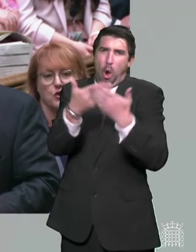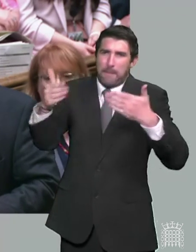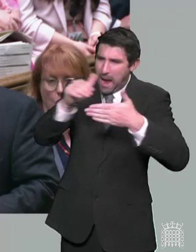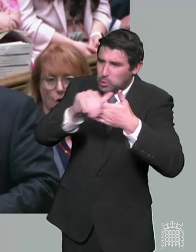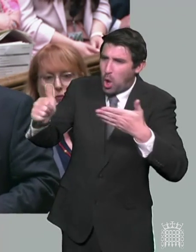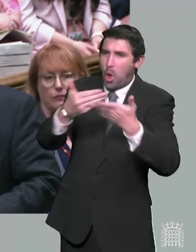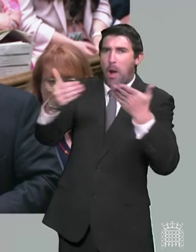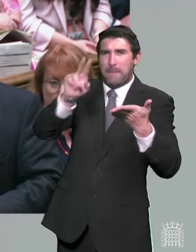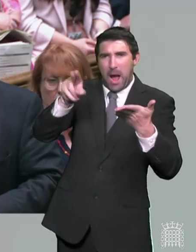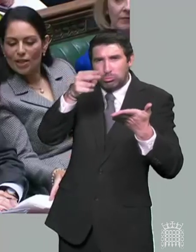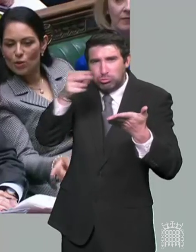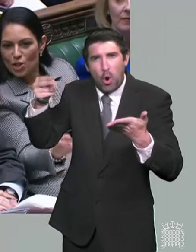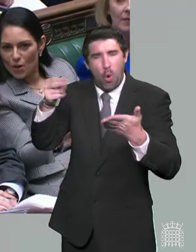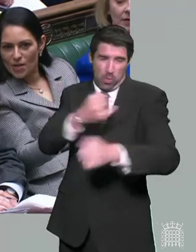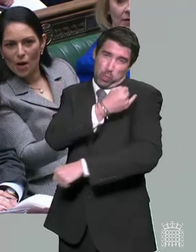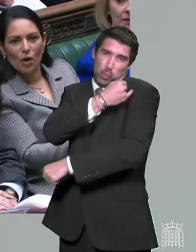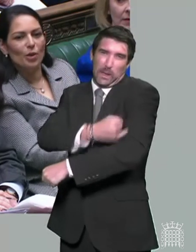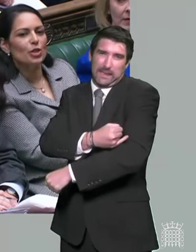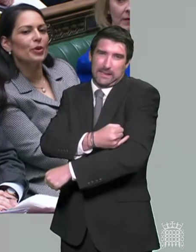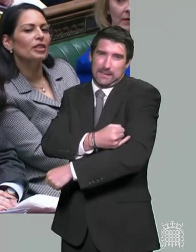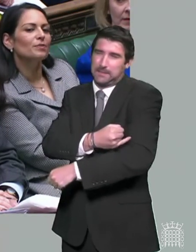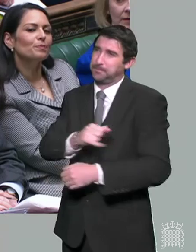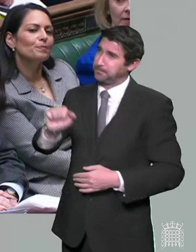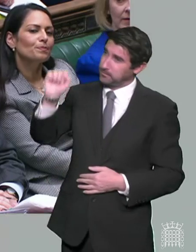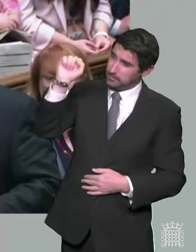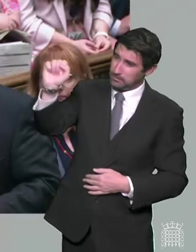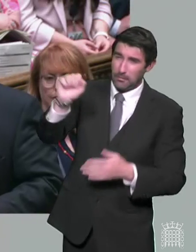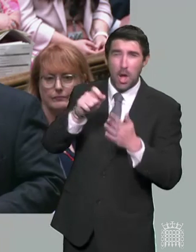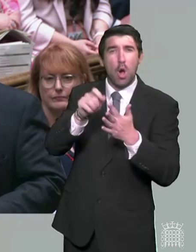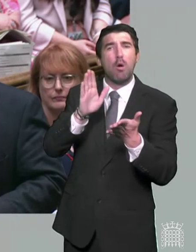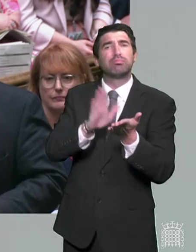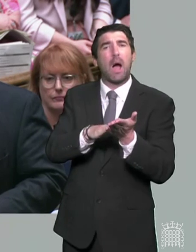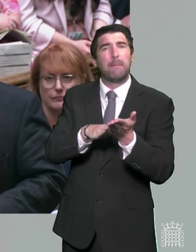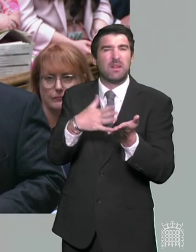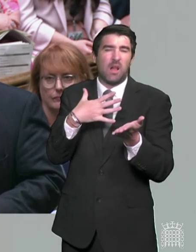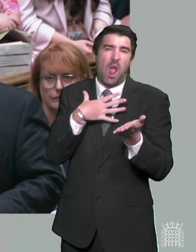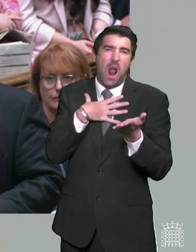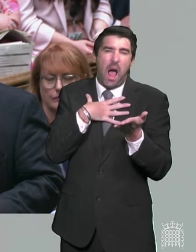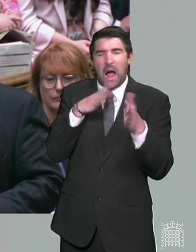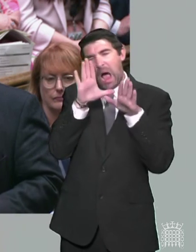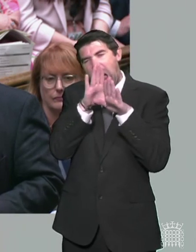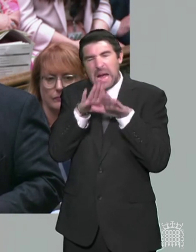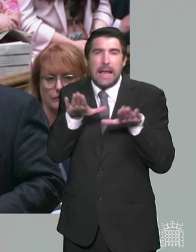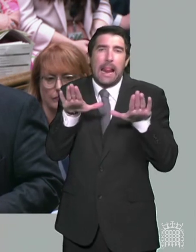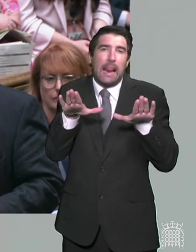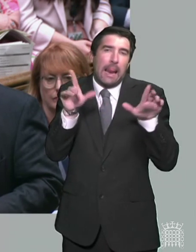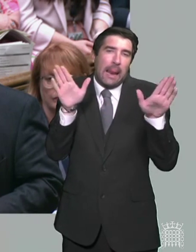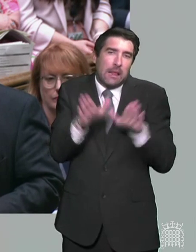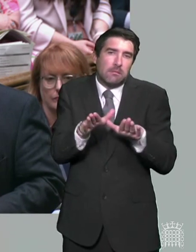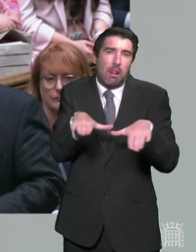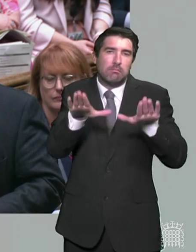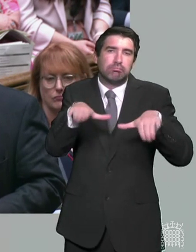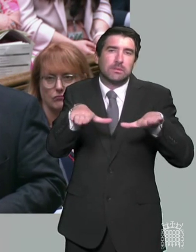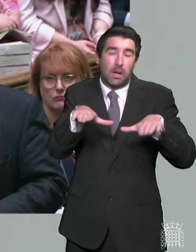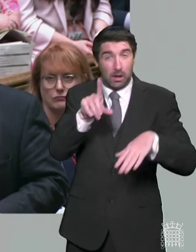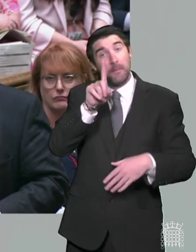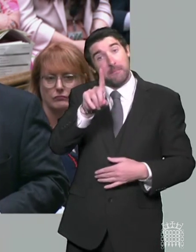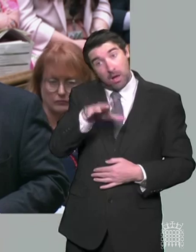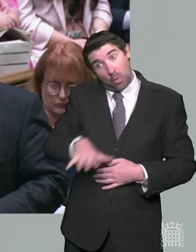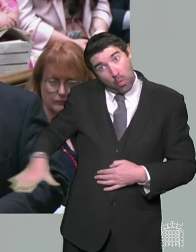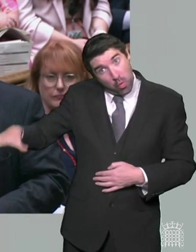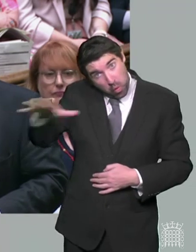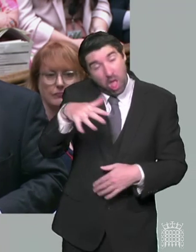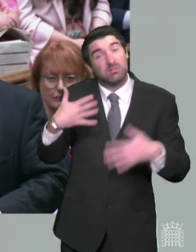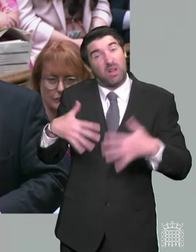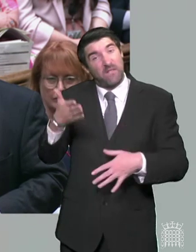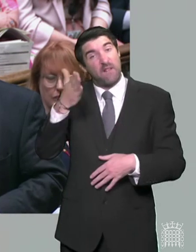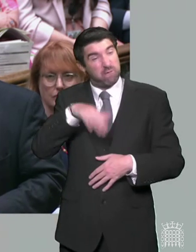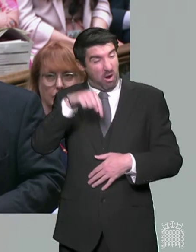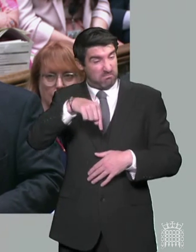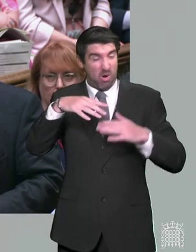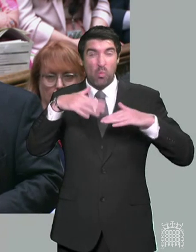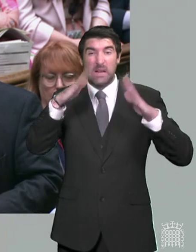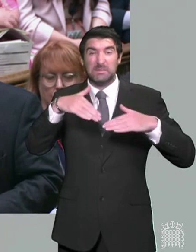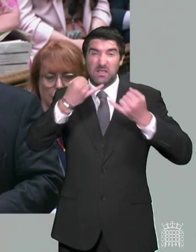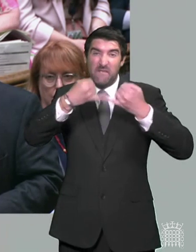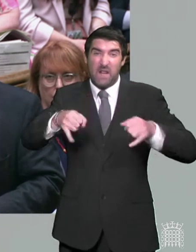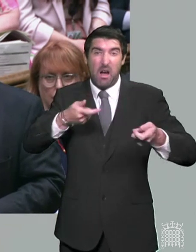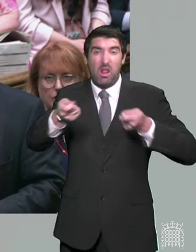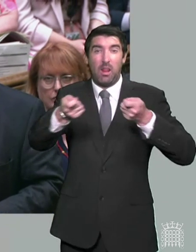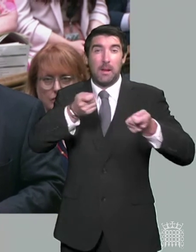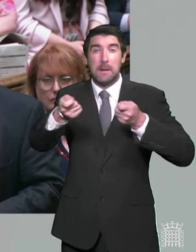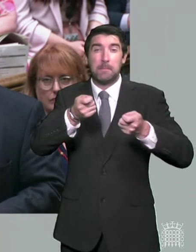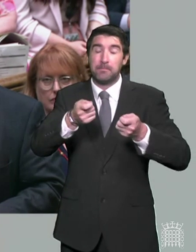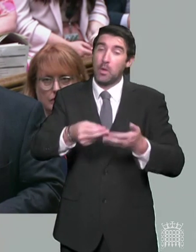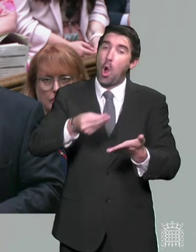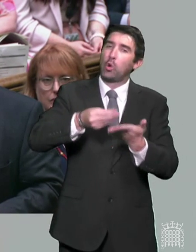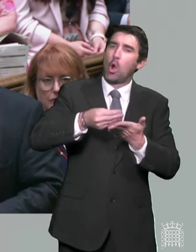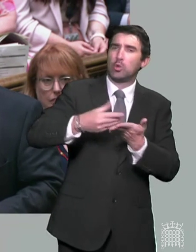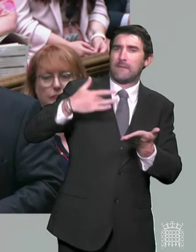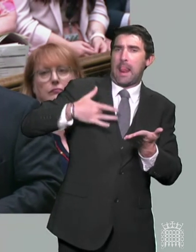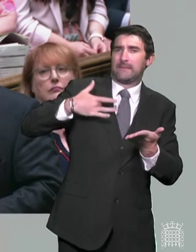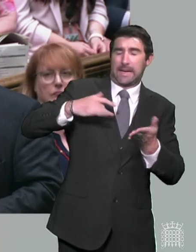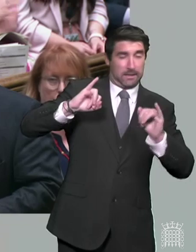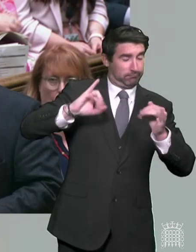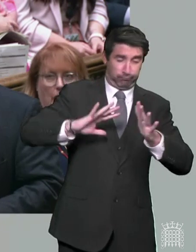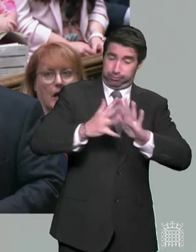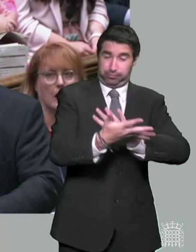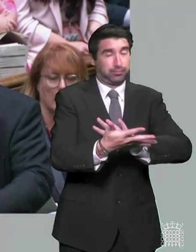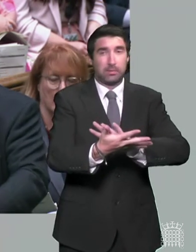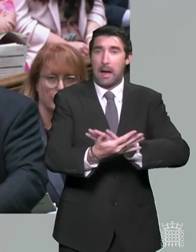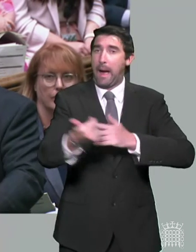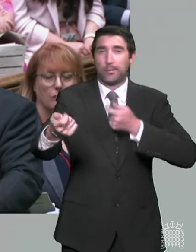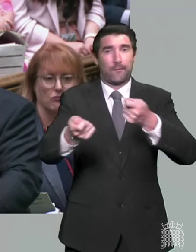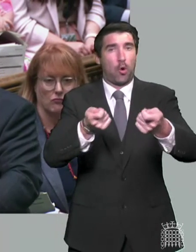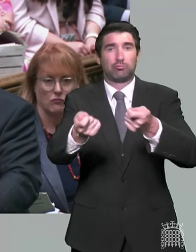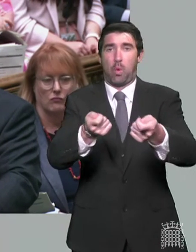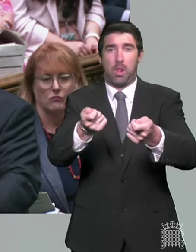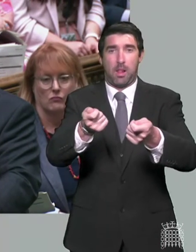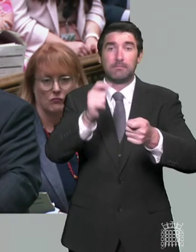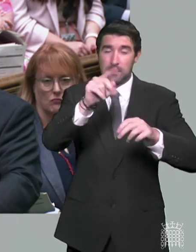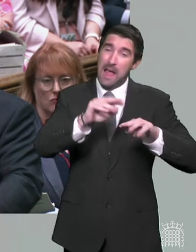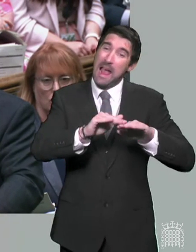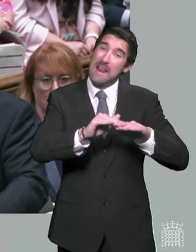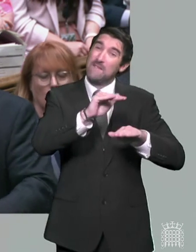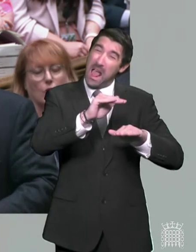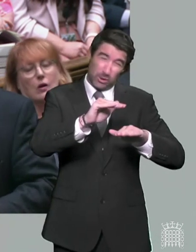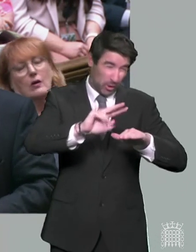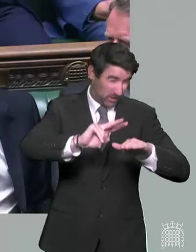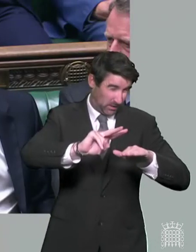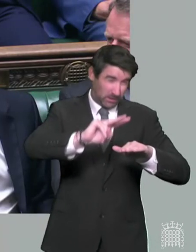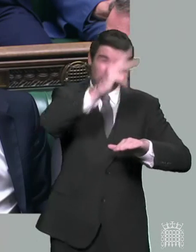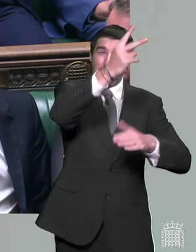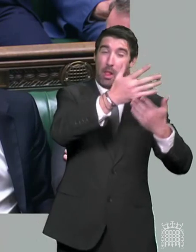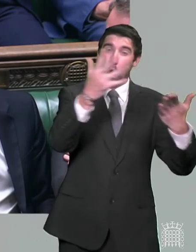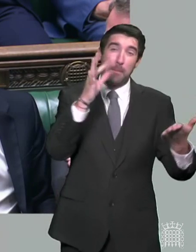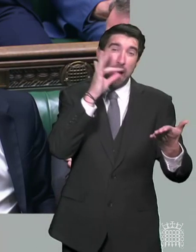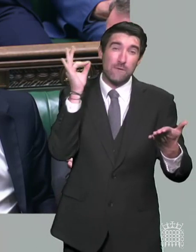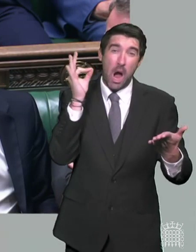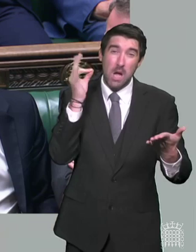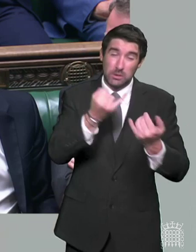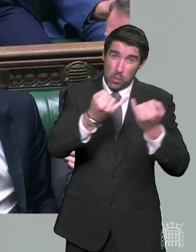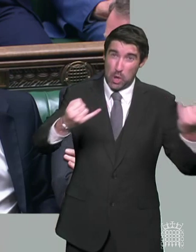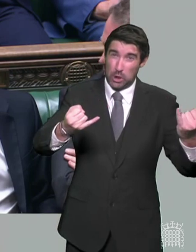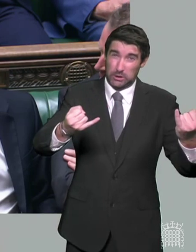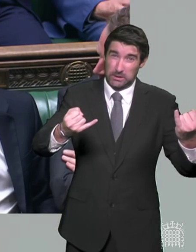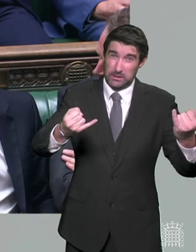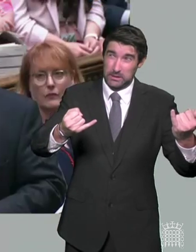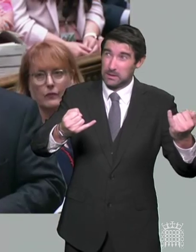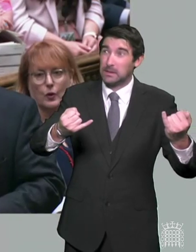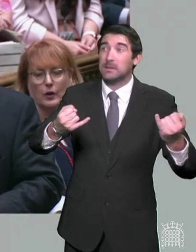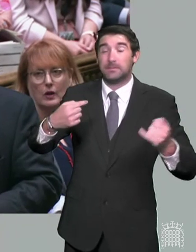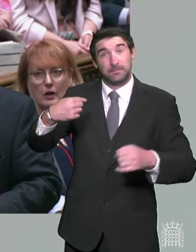The Prime Minister can afford to live in his own little world, his own little Britain, but people have to live with the reality of a failing Westminster system: a cost of living crisis that is worse in the UK than in any other G7 country; an inflation rate double that of France; the second worst economic growth forecast